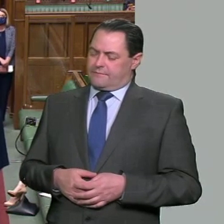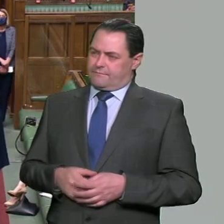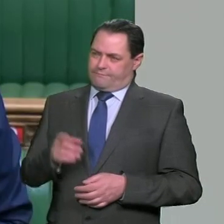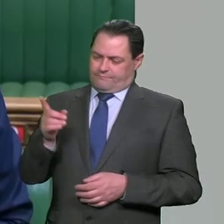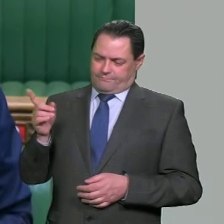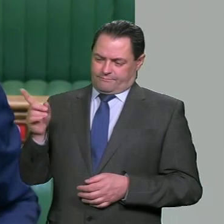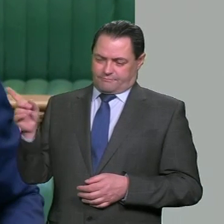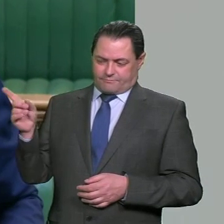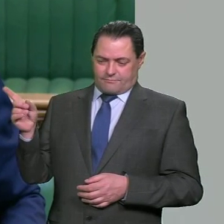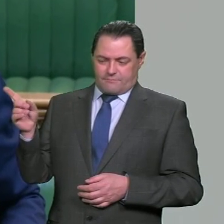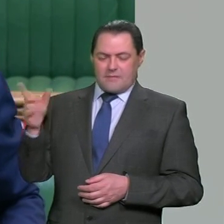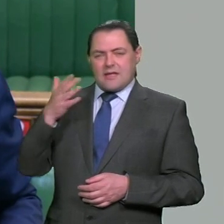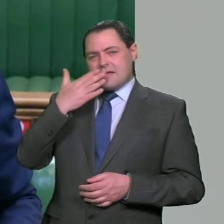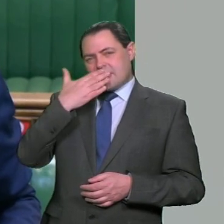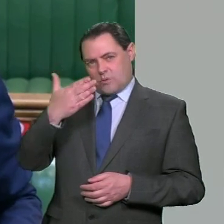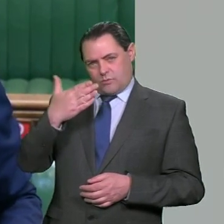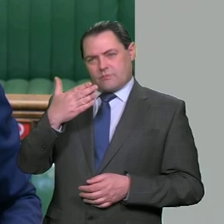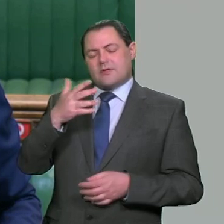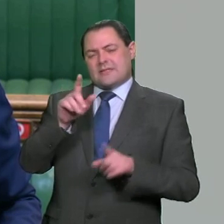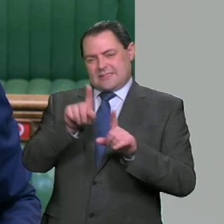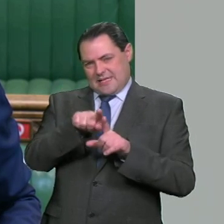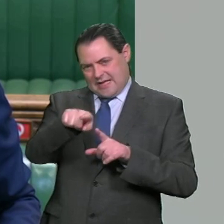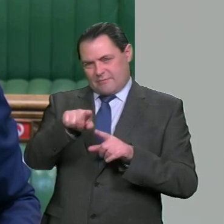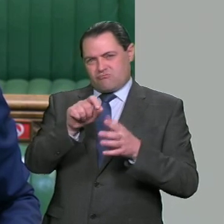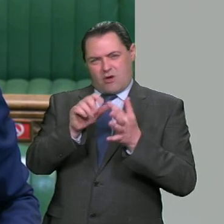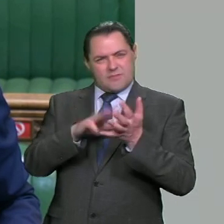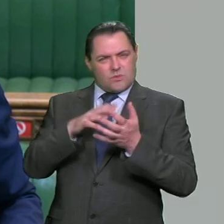May I join the Prime Minister in wishing Her Majesty a very happy birthday?